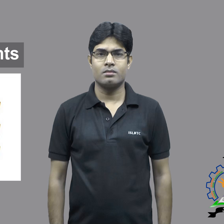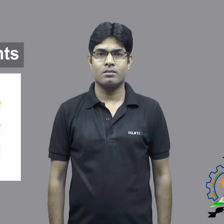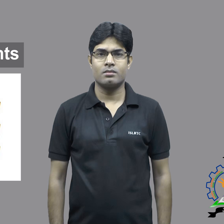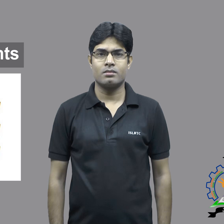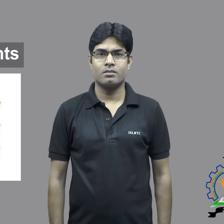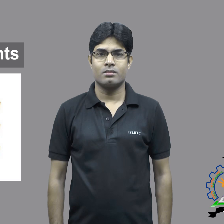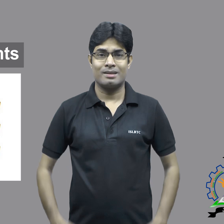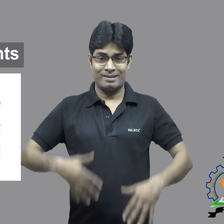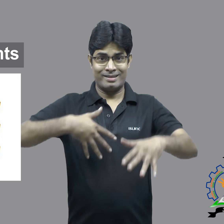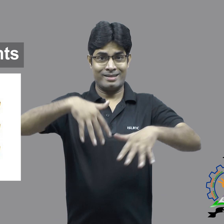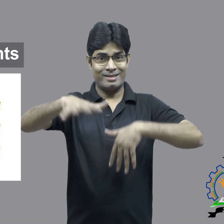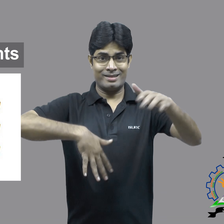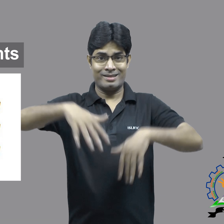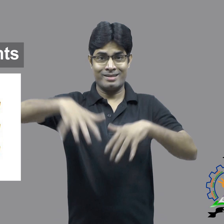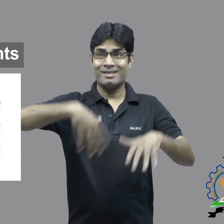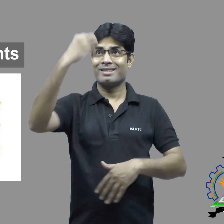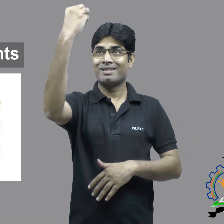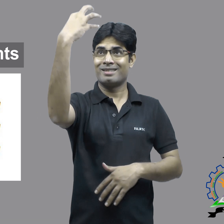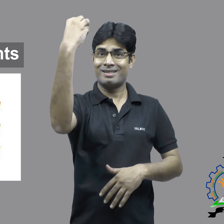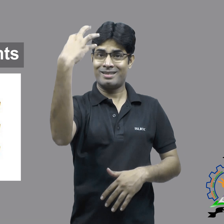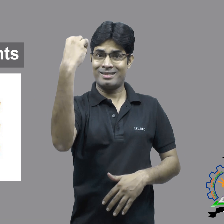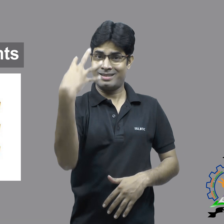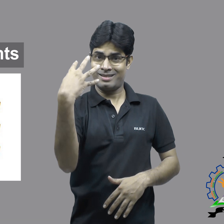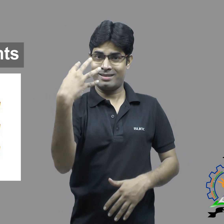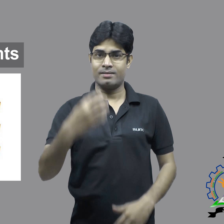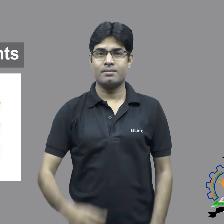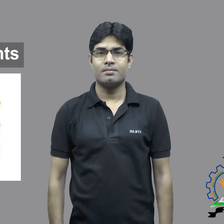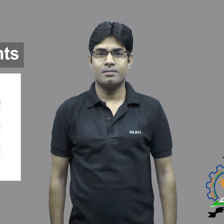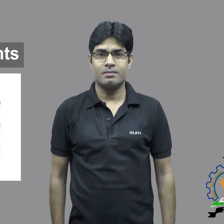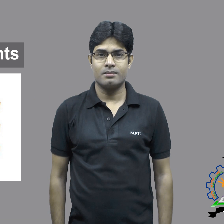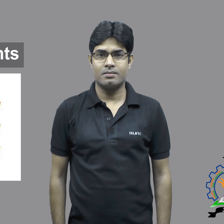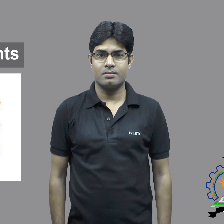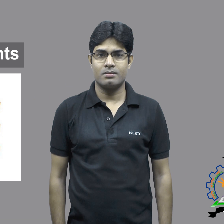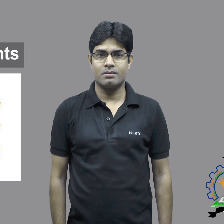Traffic Lights